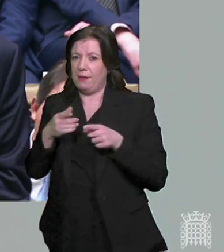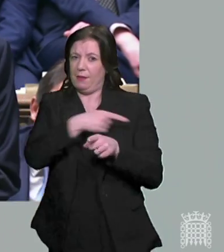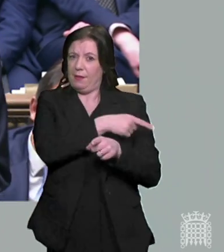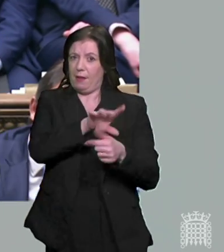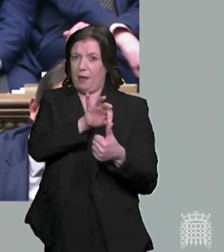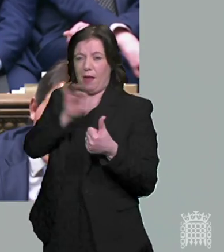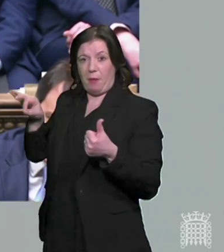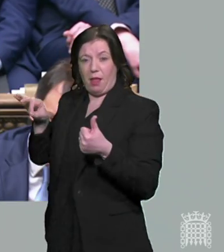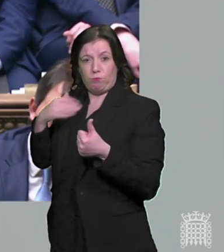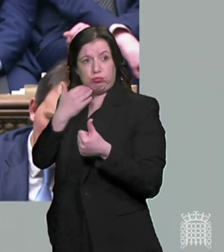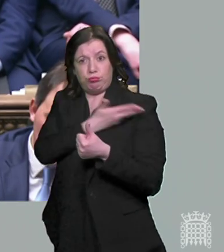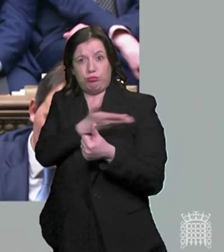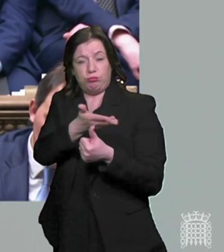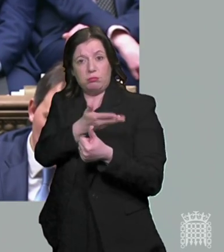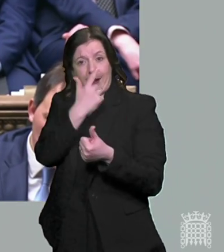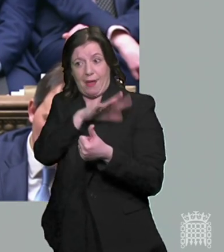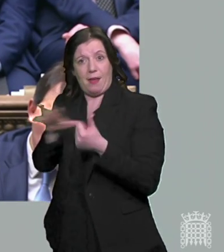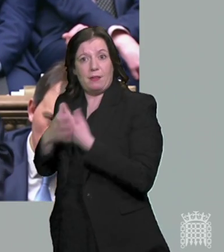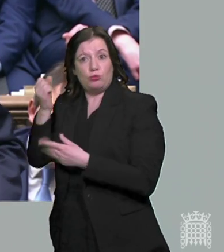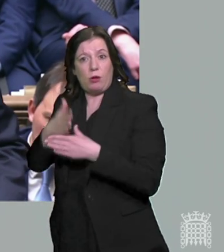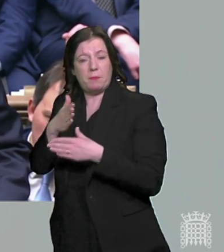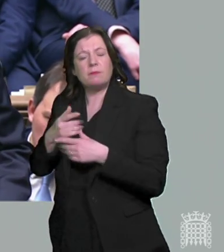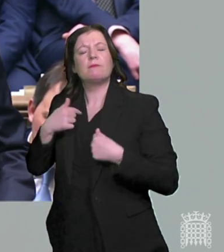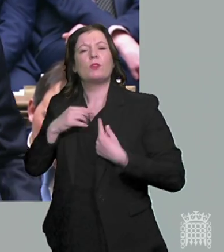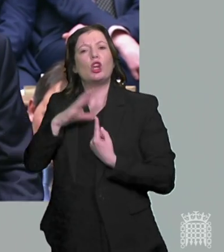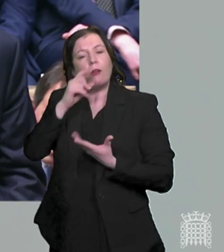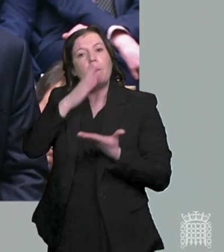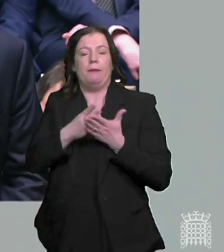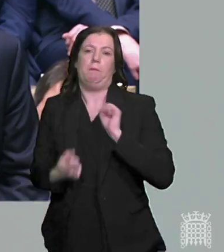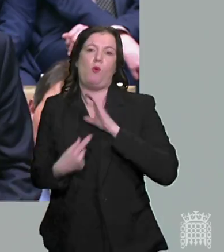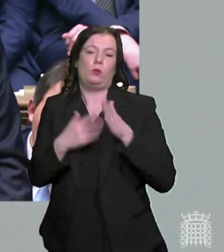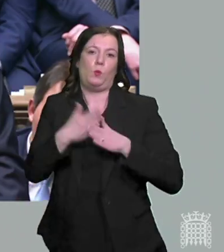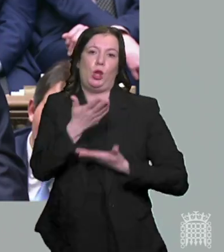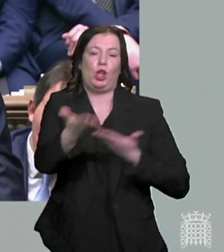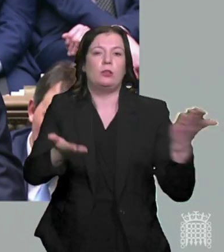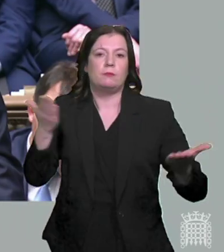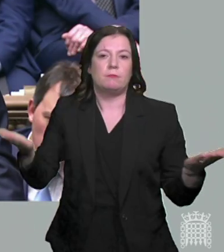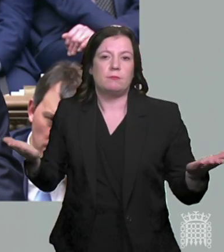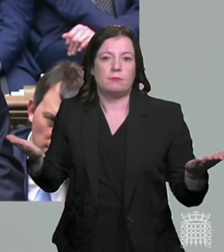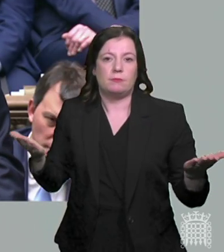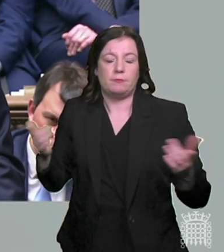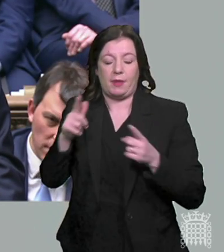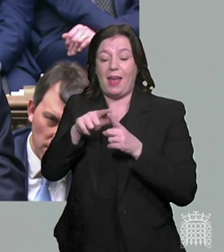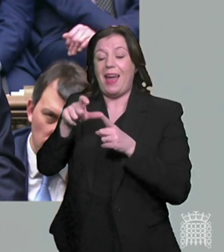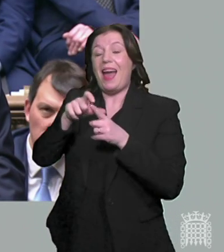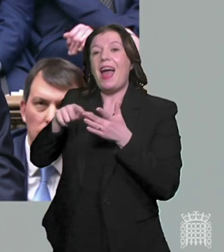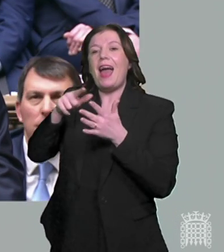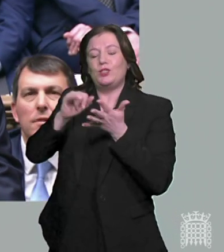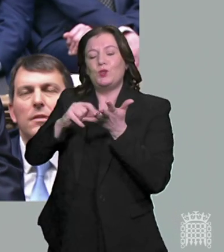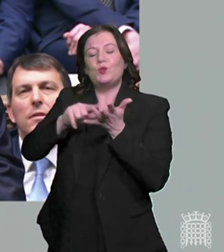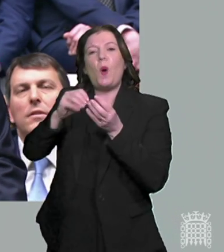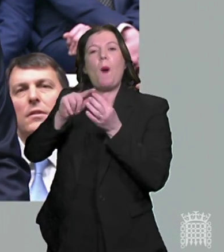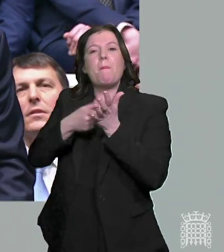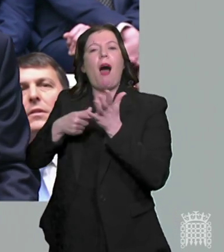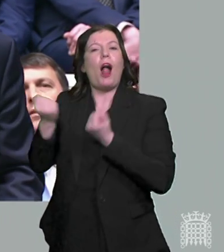Conservatives believe that work is a virtue. We agree with the road haulage king Eddie Stobart, who said: